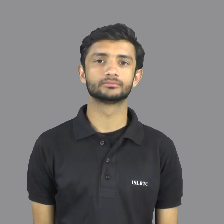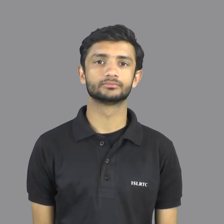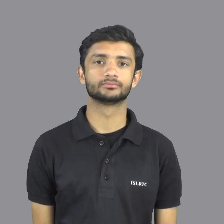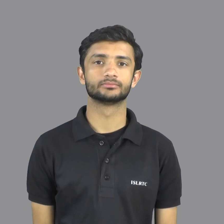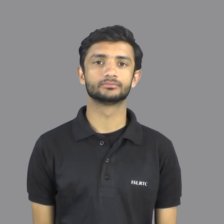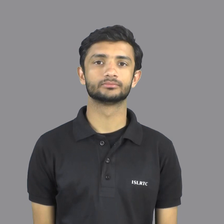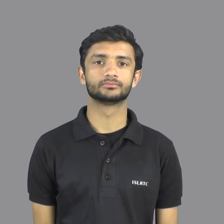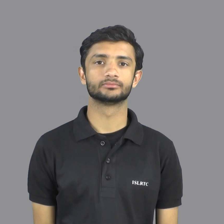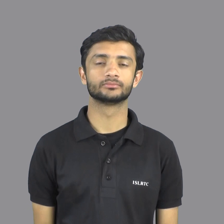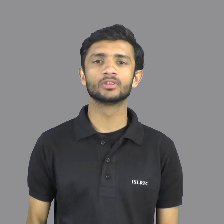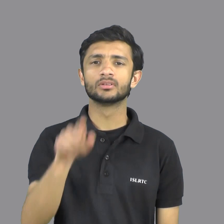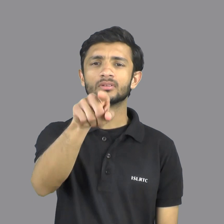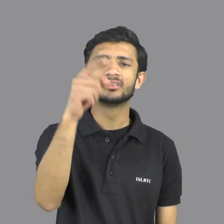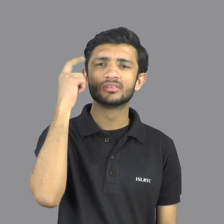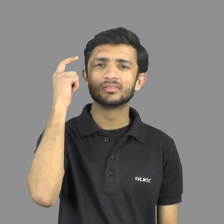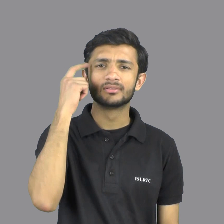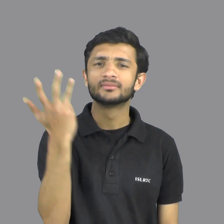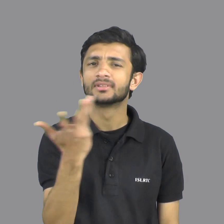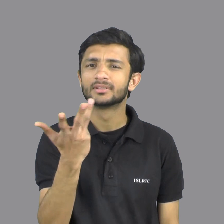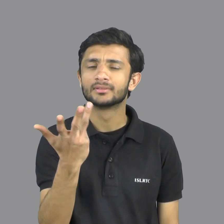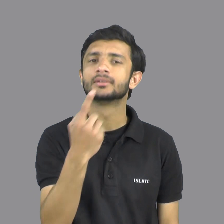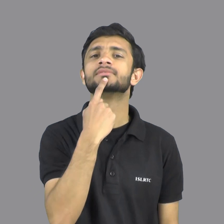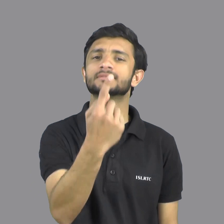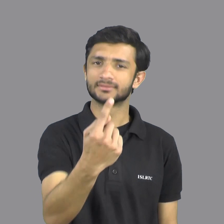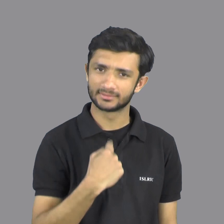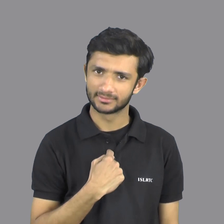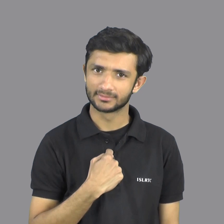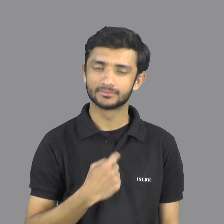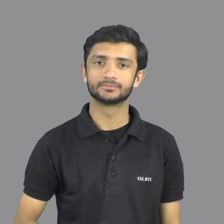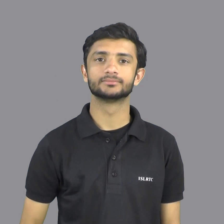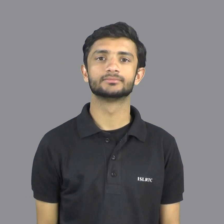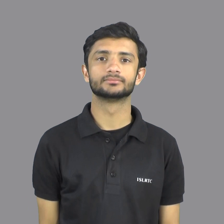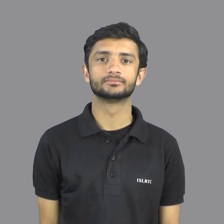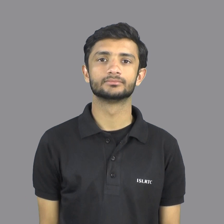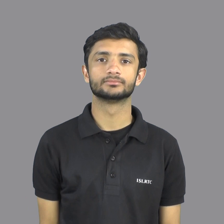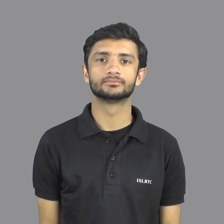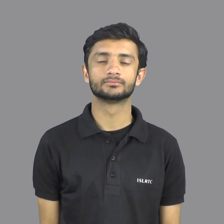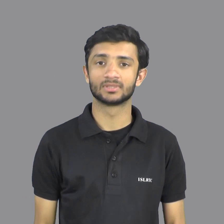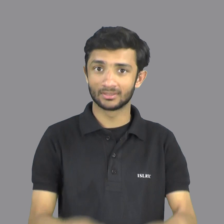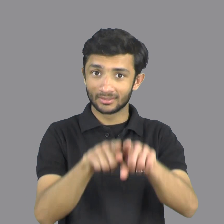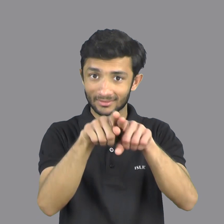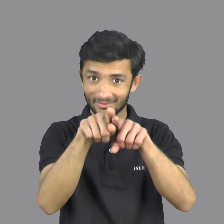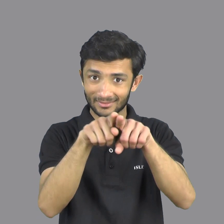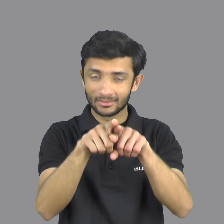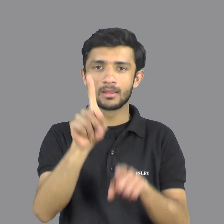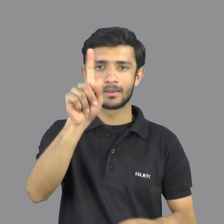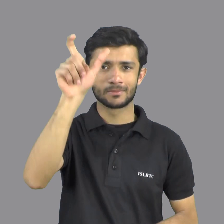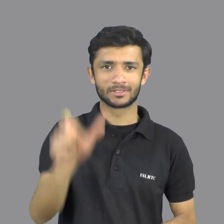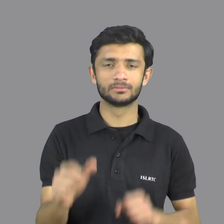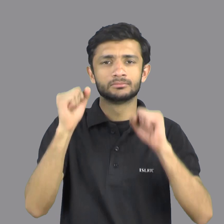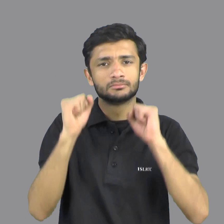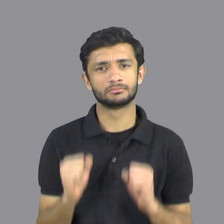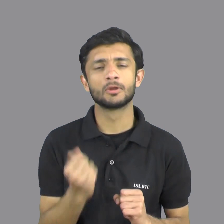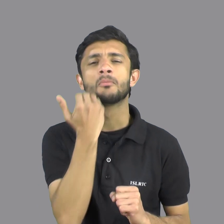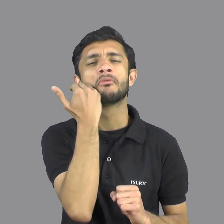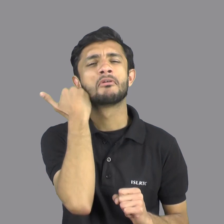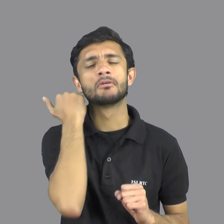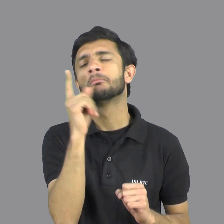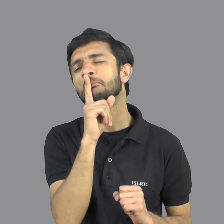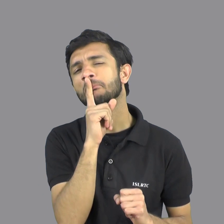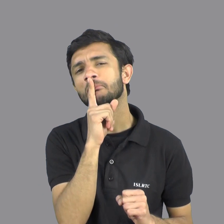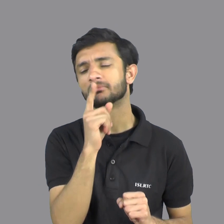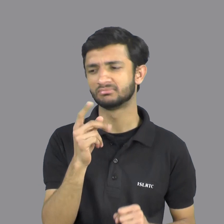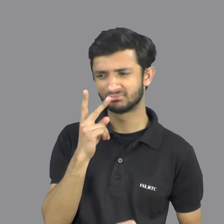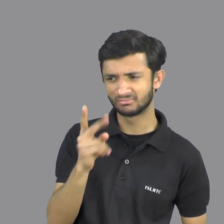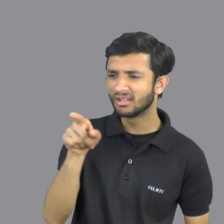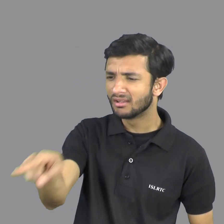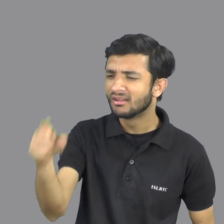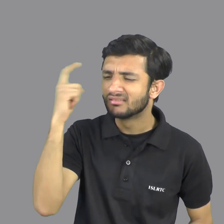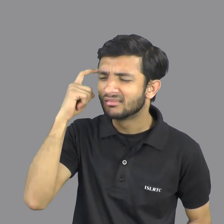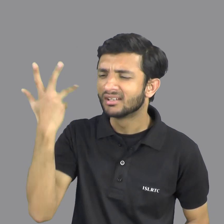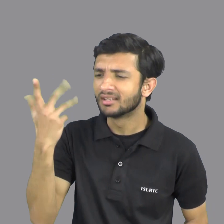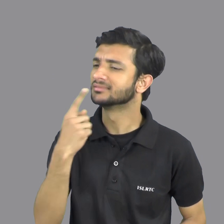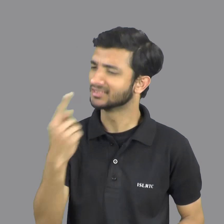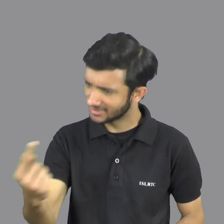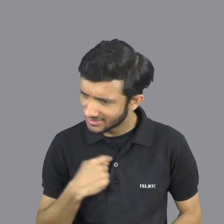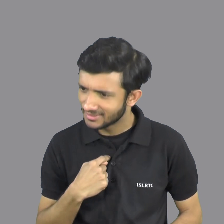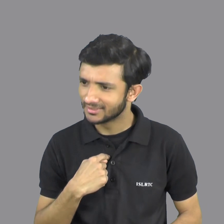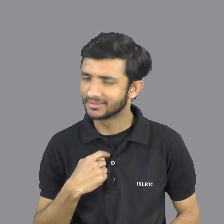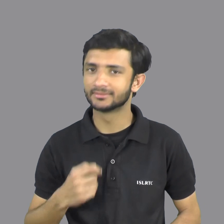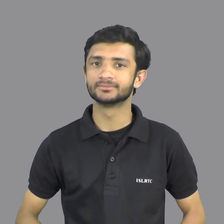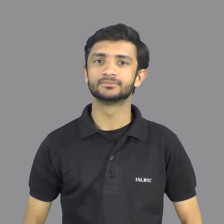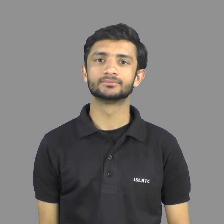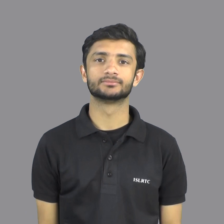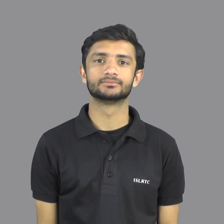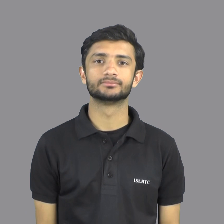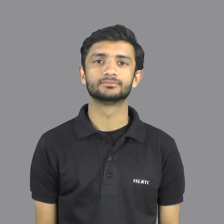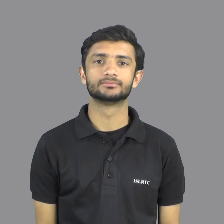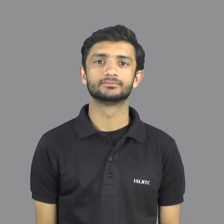A penny for your thoughts.